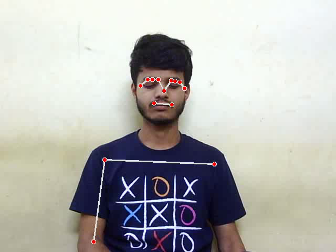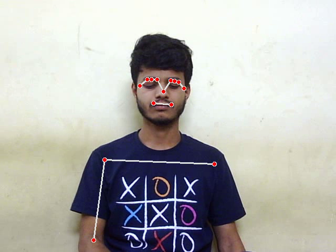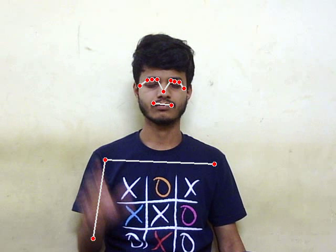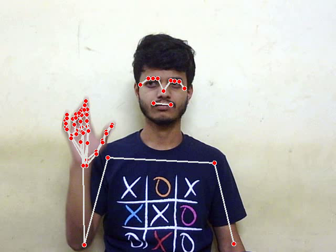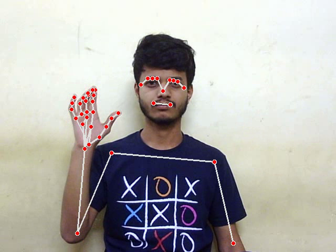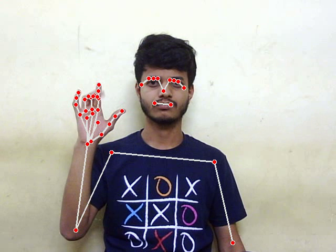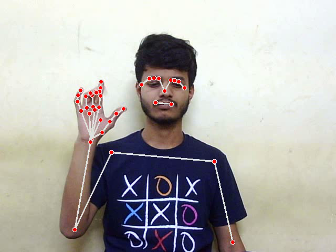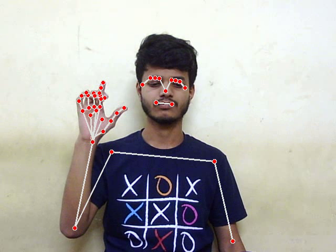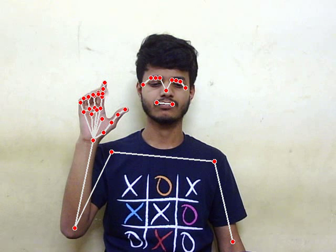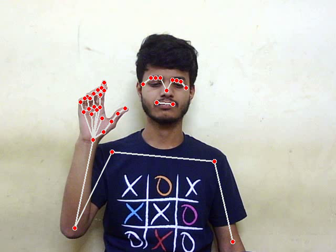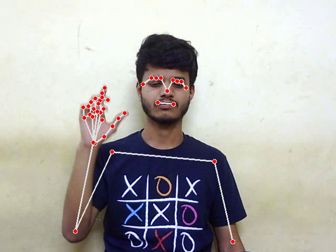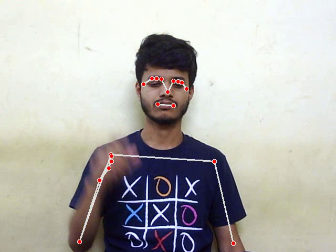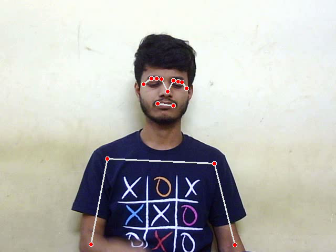why